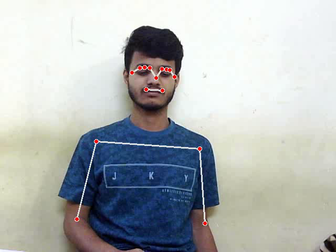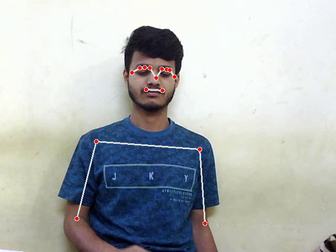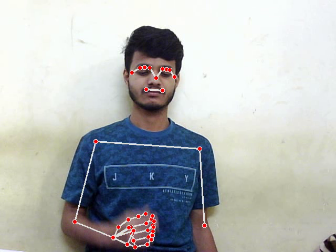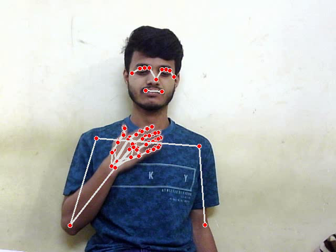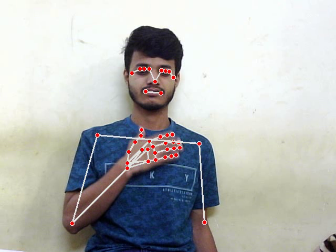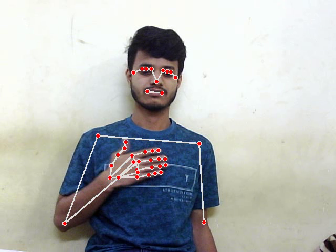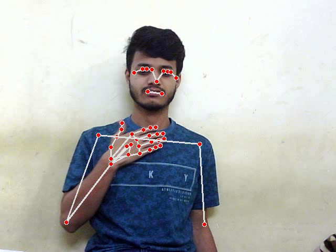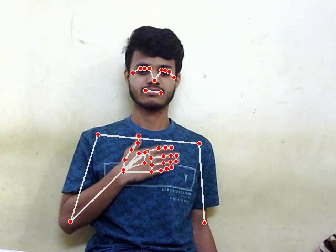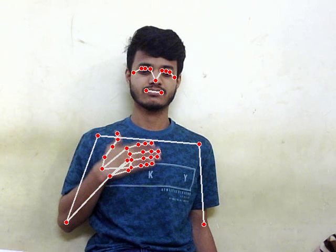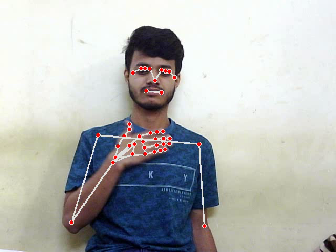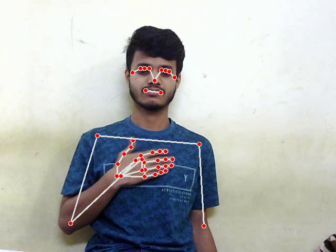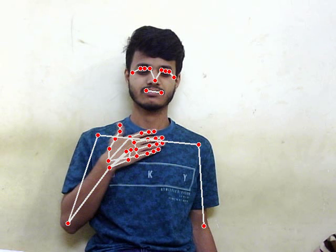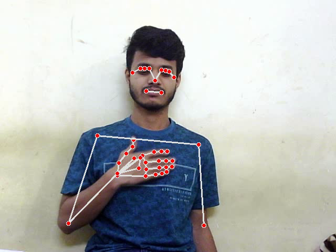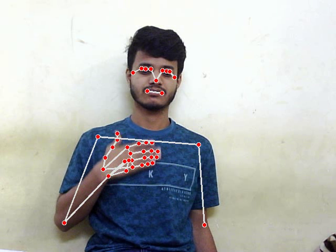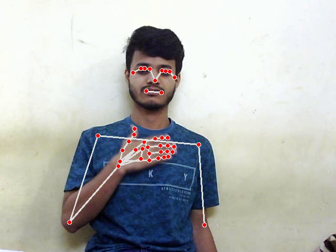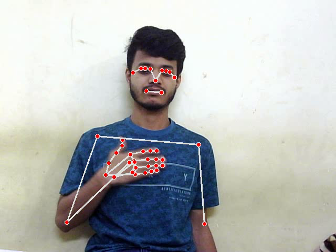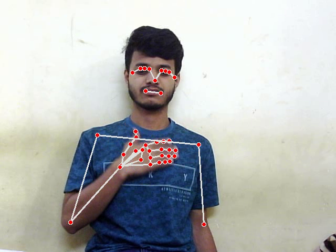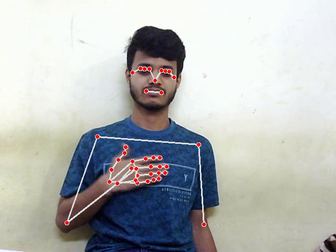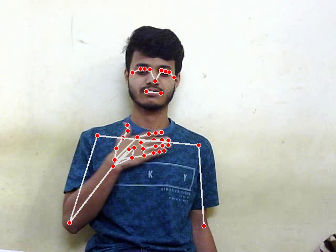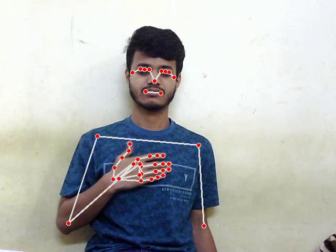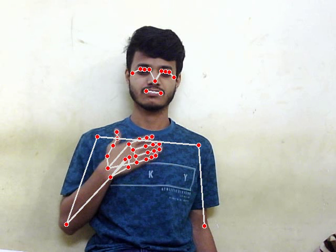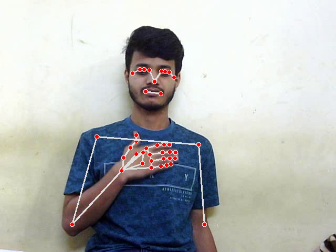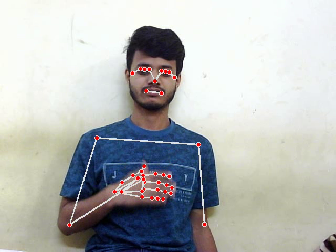please